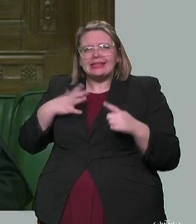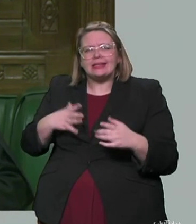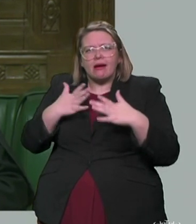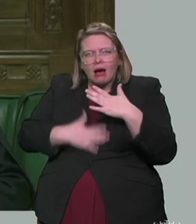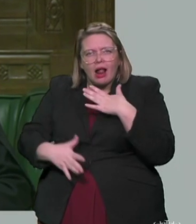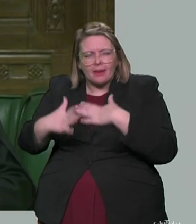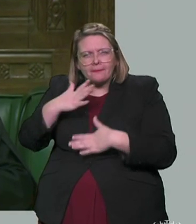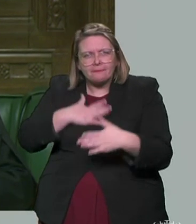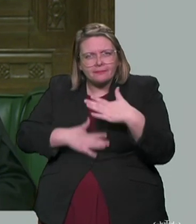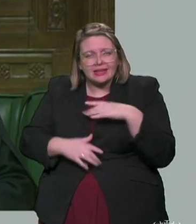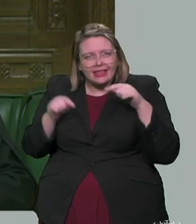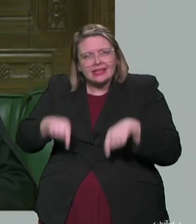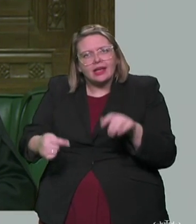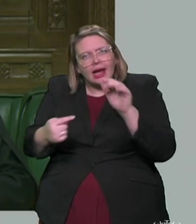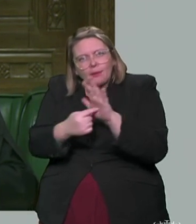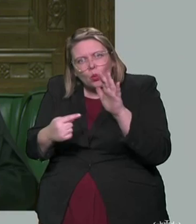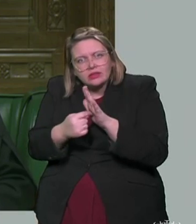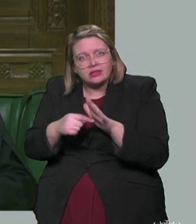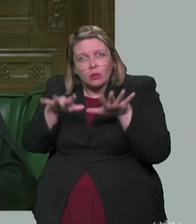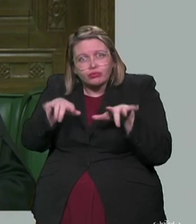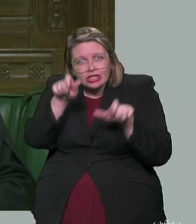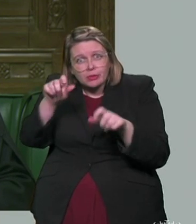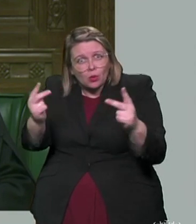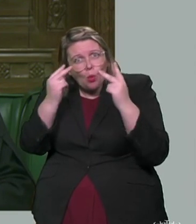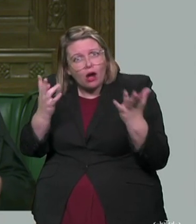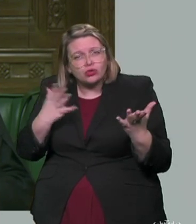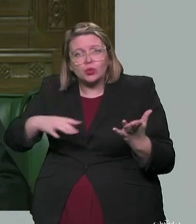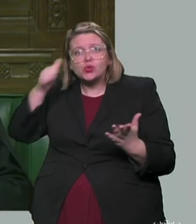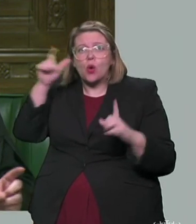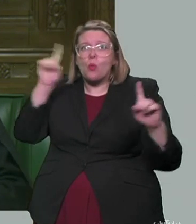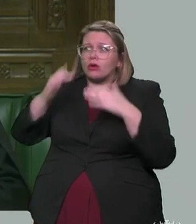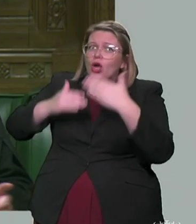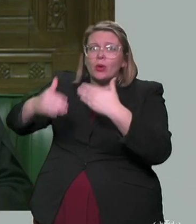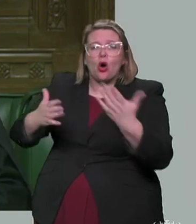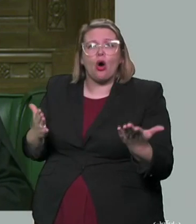This is a very important debate, and the country is watching. They want to hear what is going on.